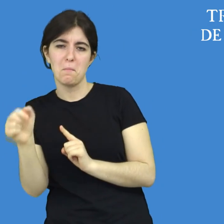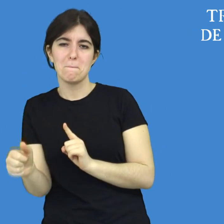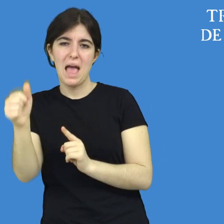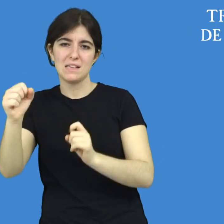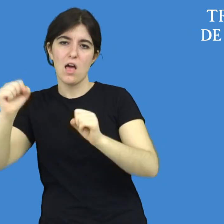más cantidad